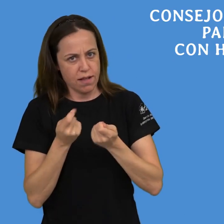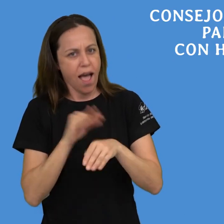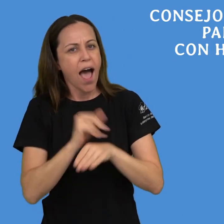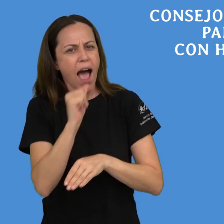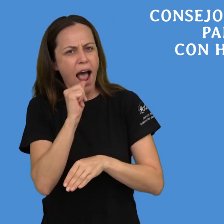alcohol